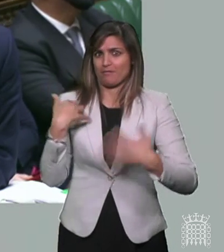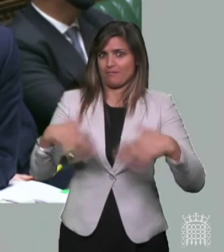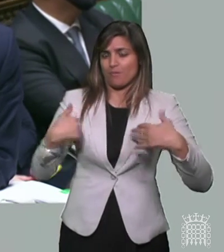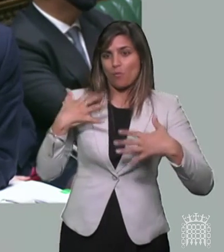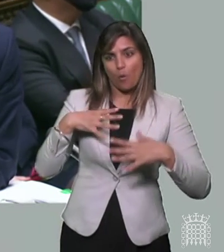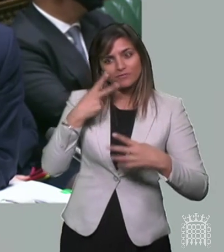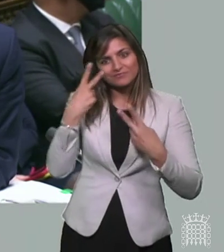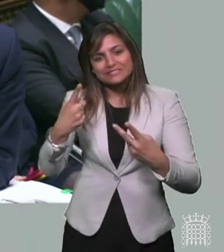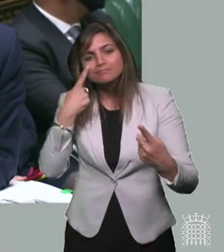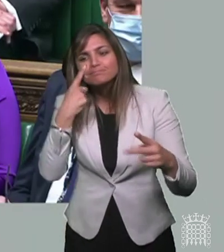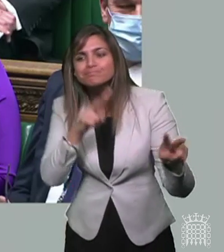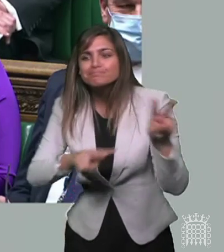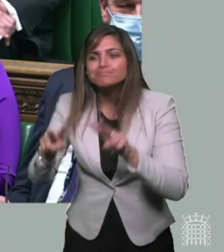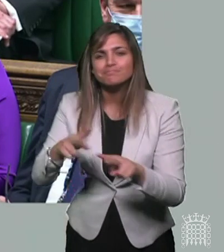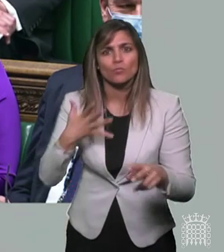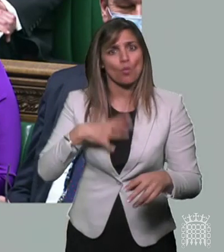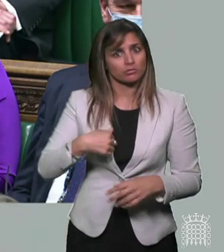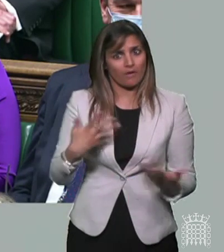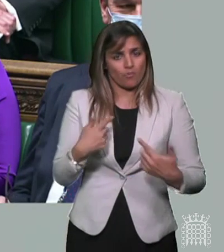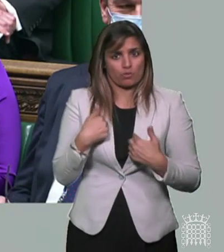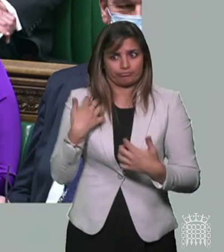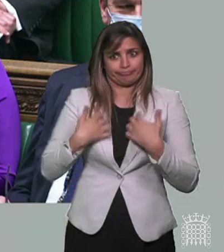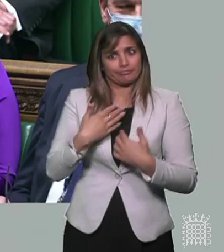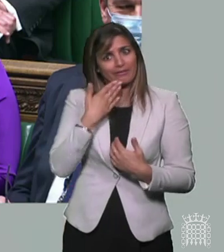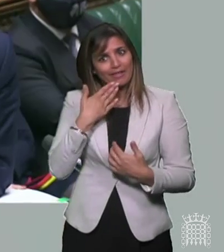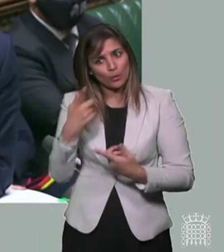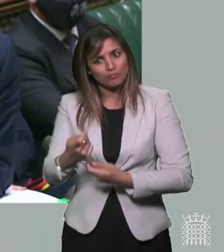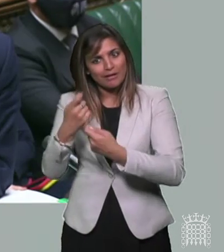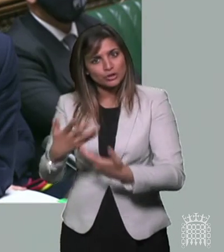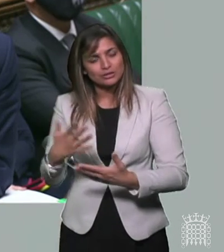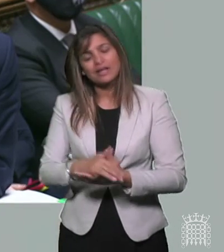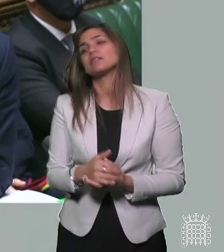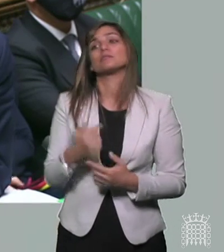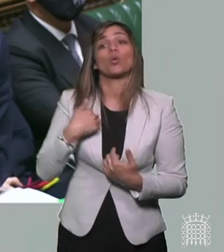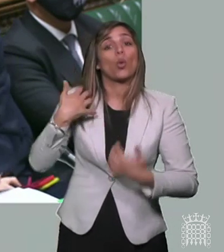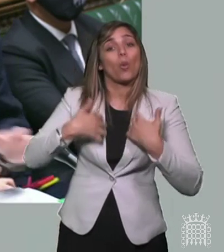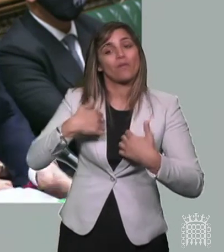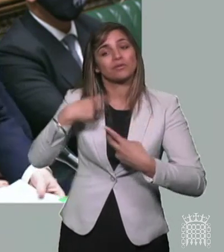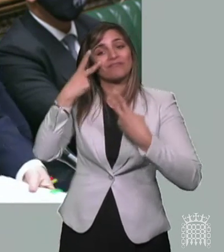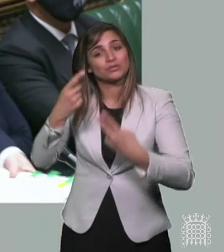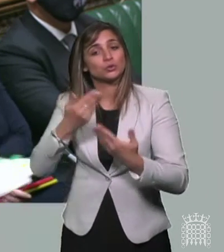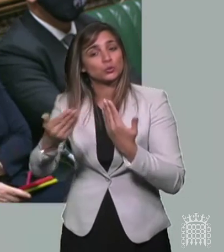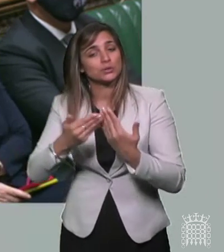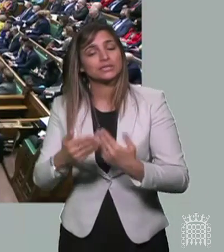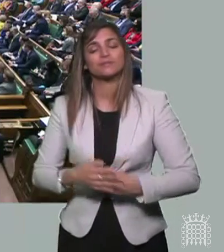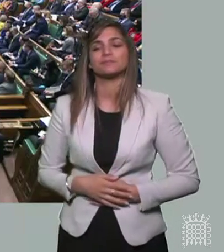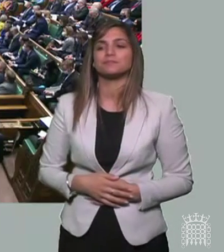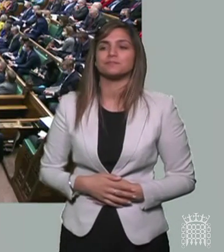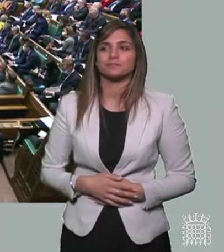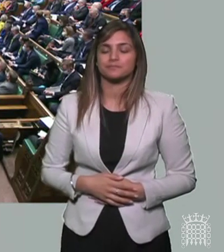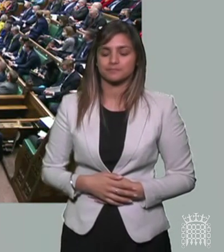I thank my honourable Friend for drawing it to my attention, and I look forward to making a visit as soon as I can.